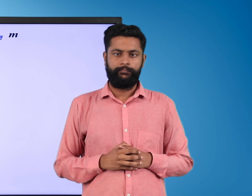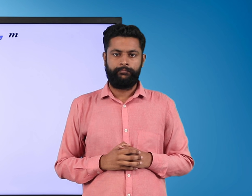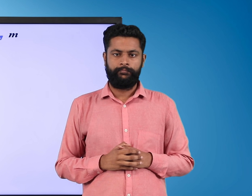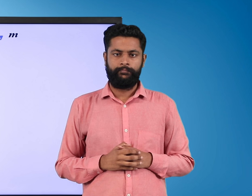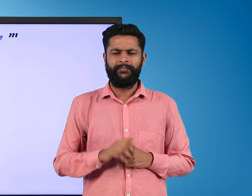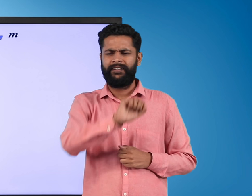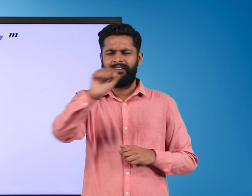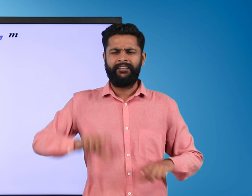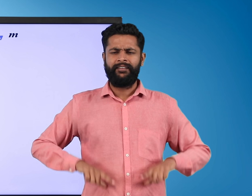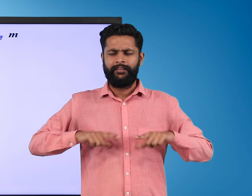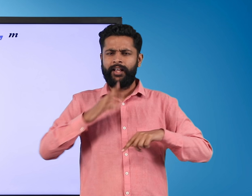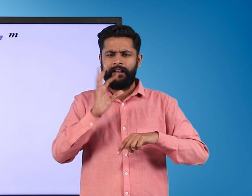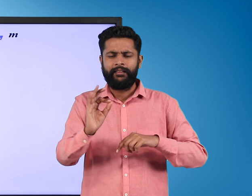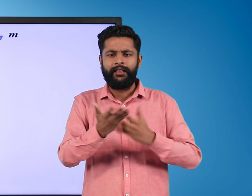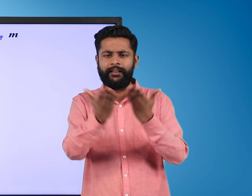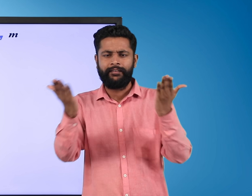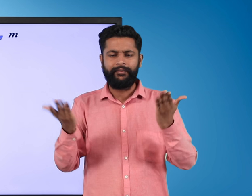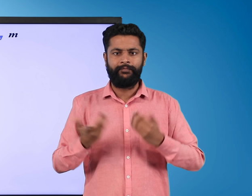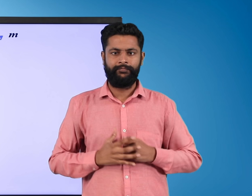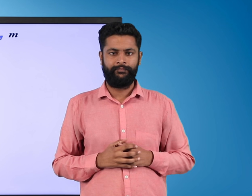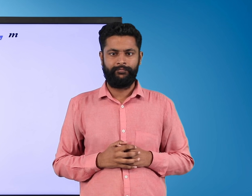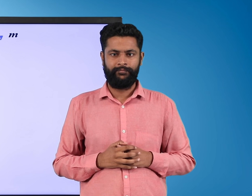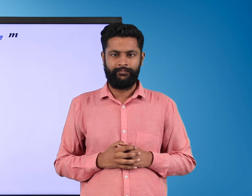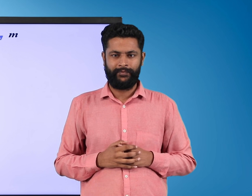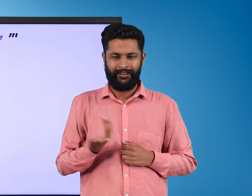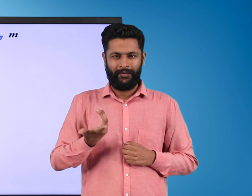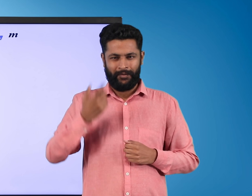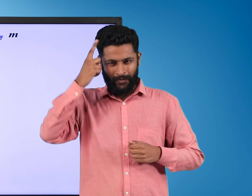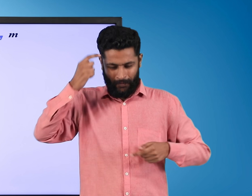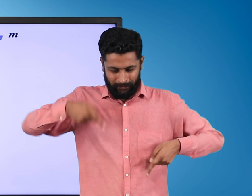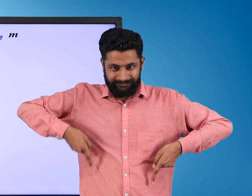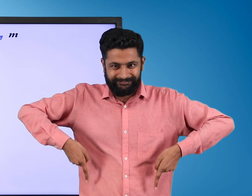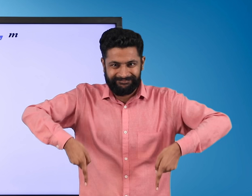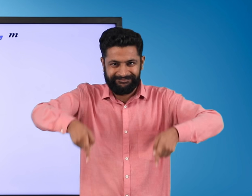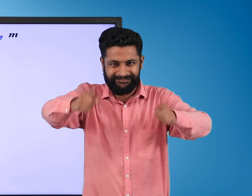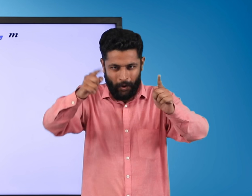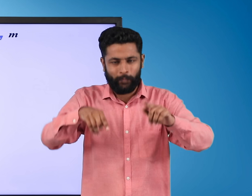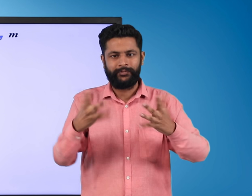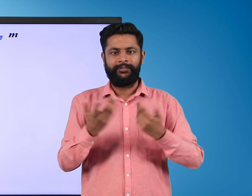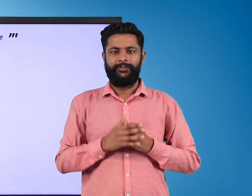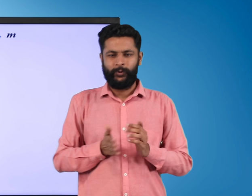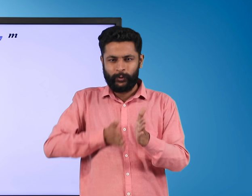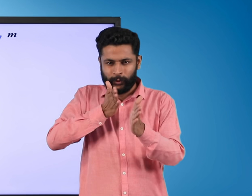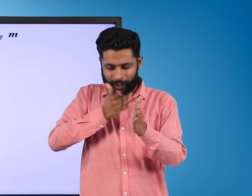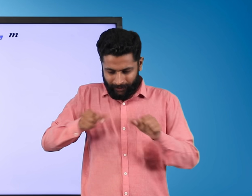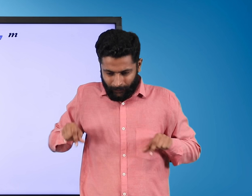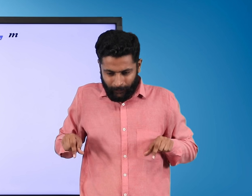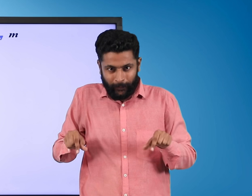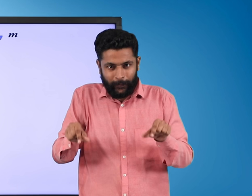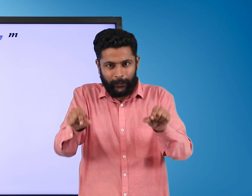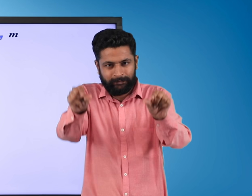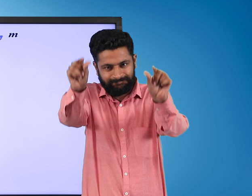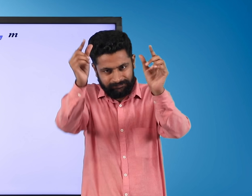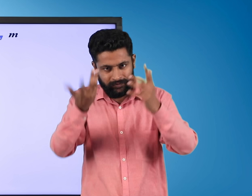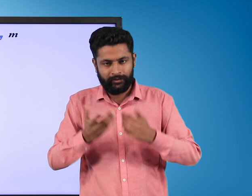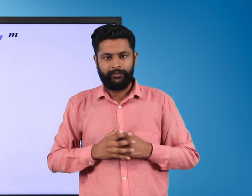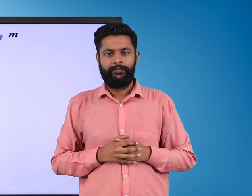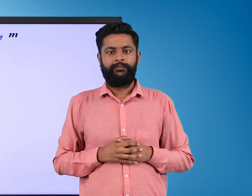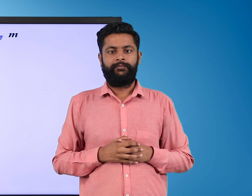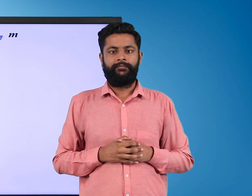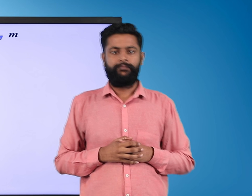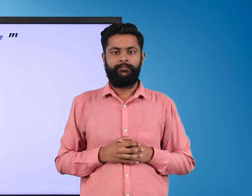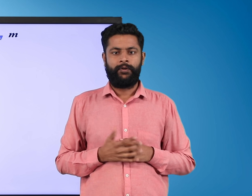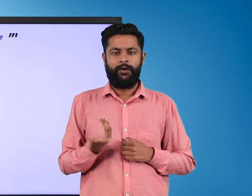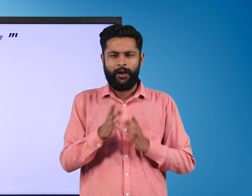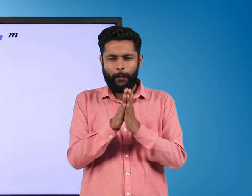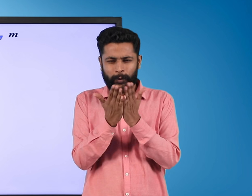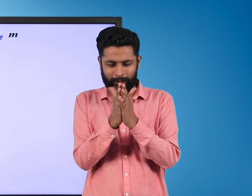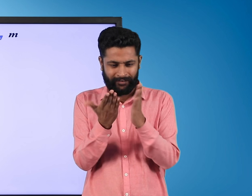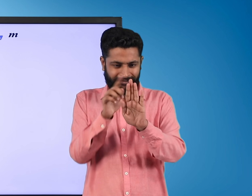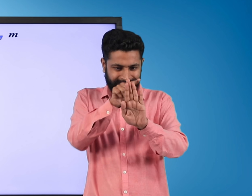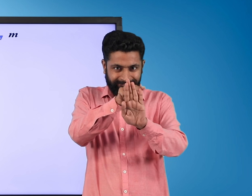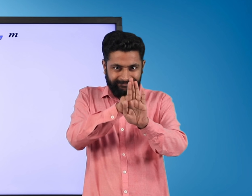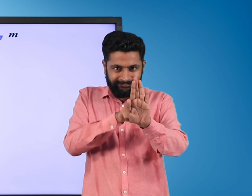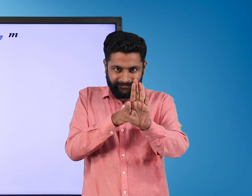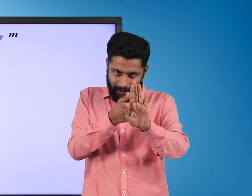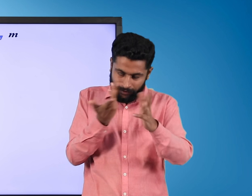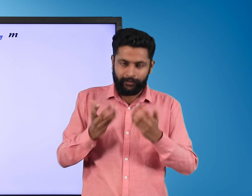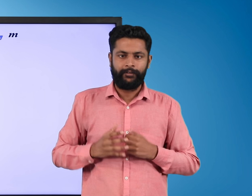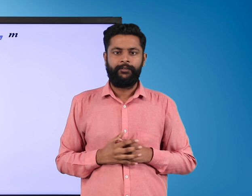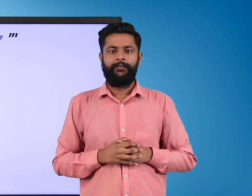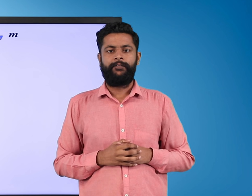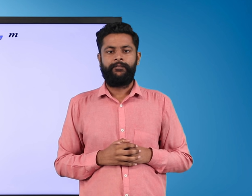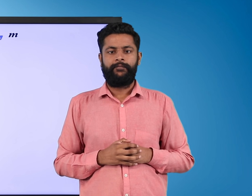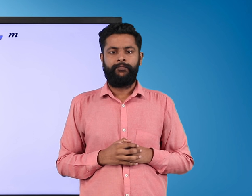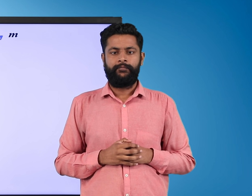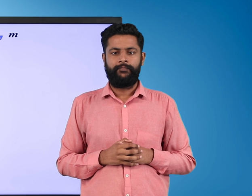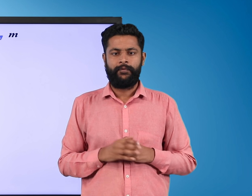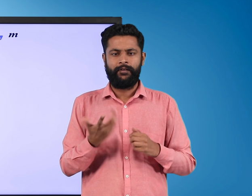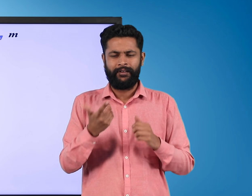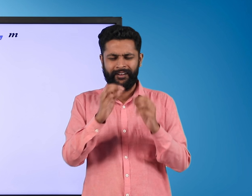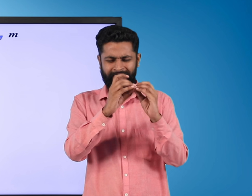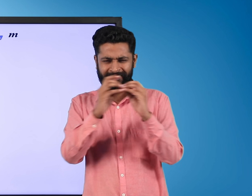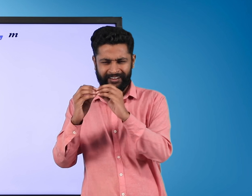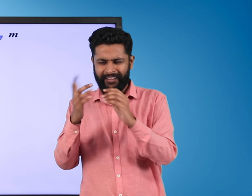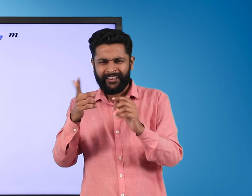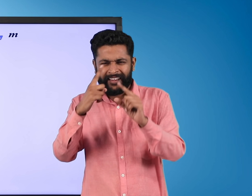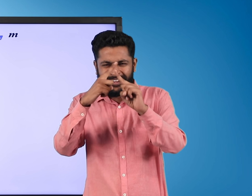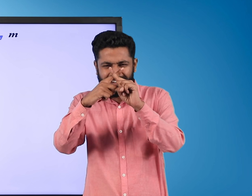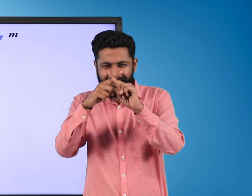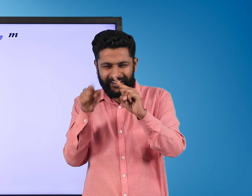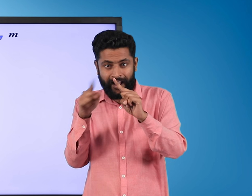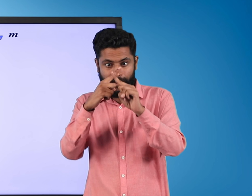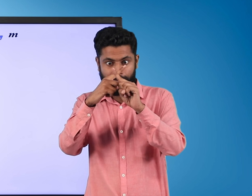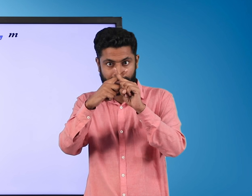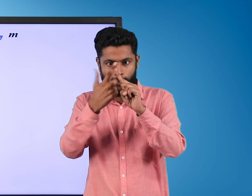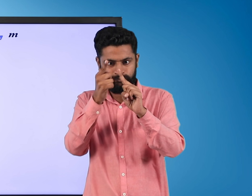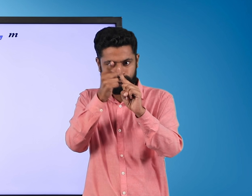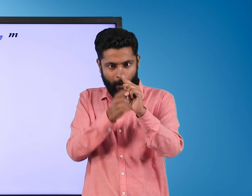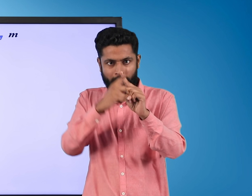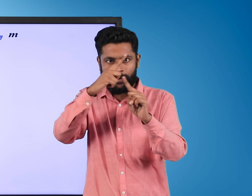Or in real life, we can see lines all around us Roads Railway tracks Edges of your notebook The letter X of English alphabets